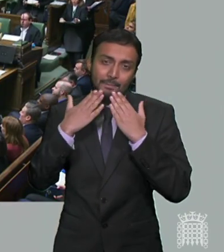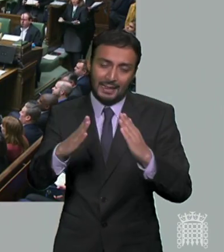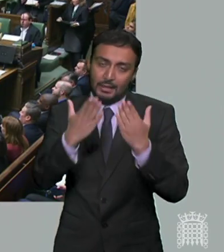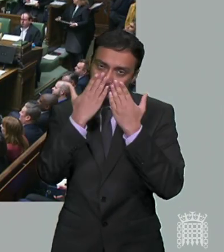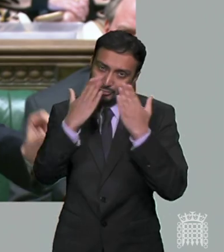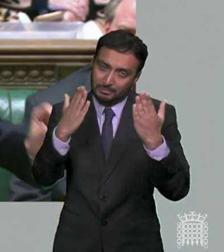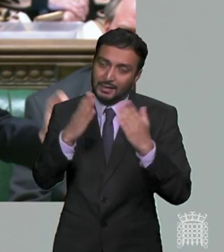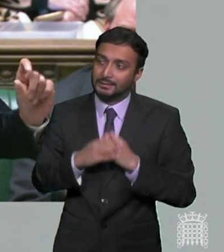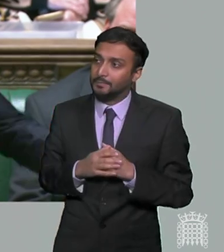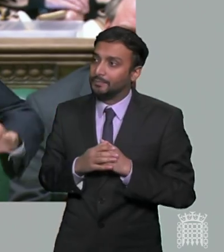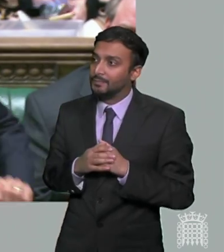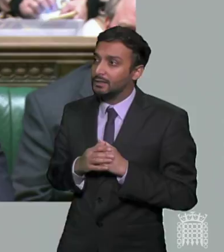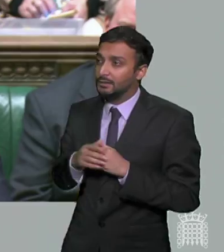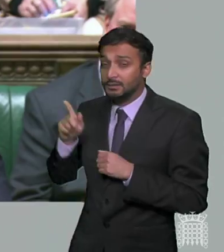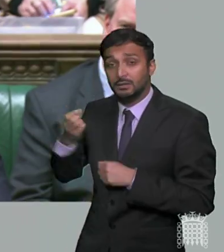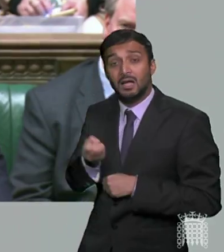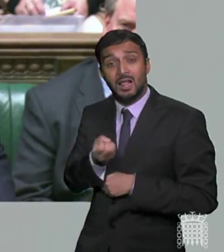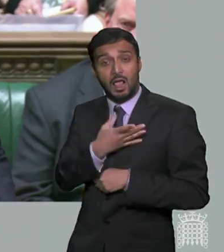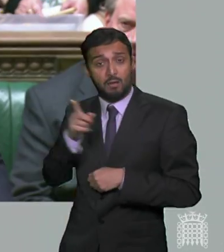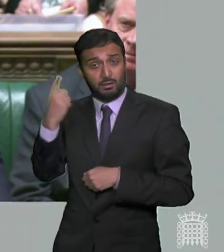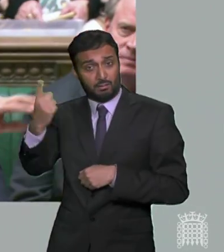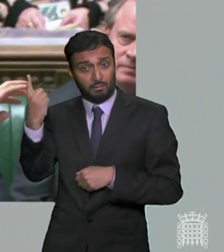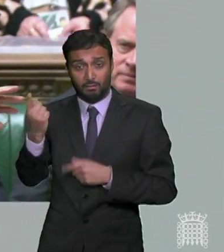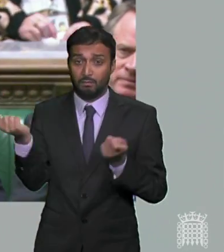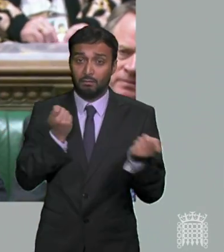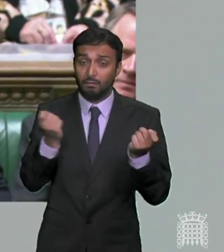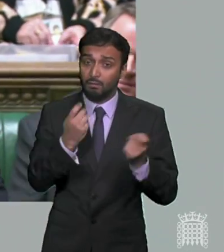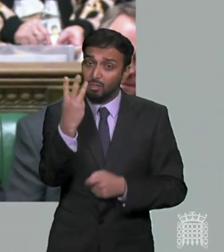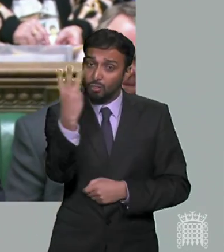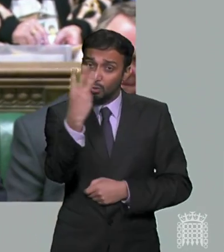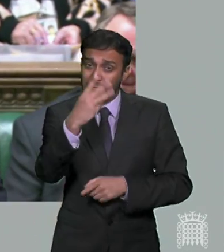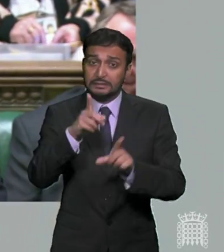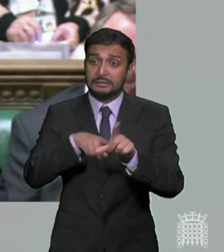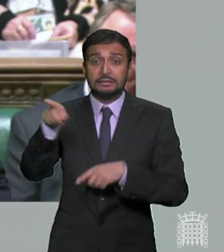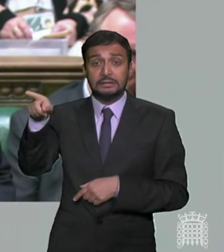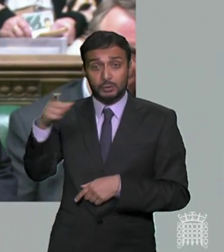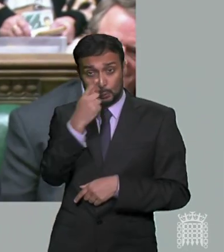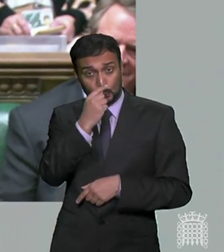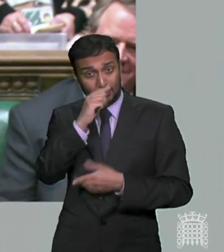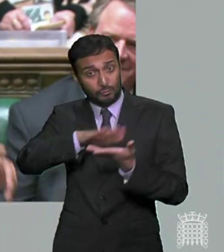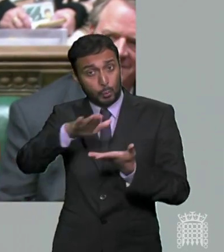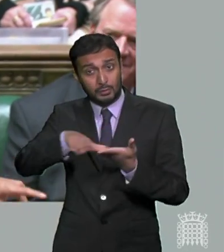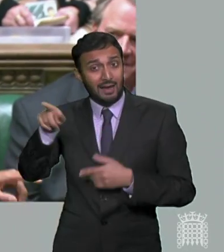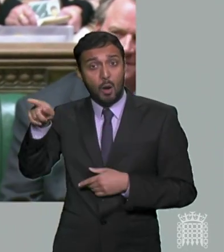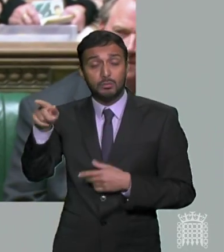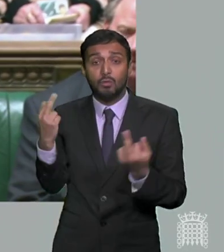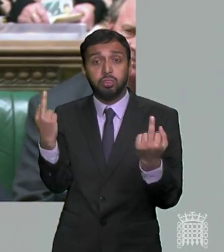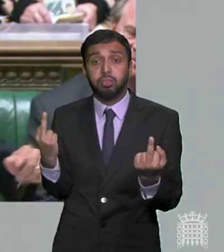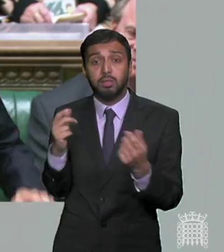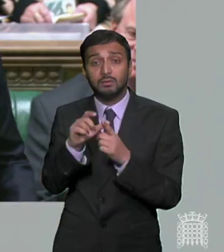Labour had 13 years to address this issue and did nothing.